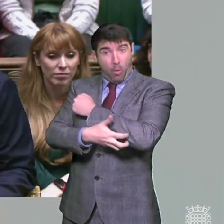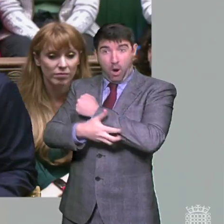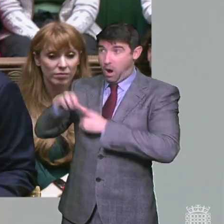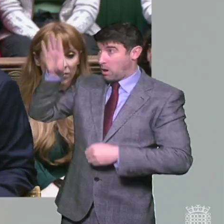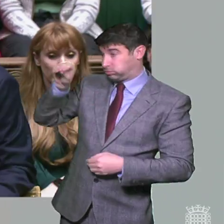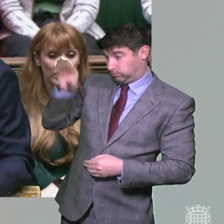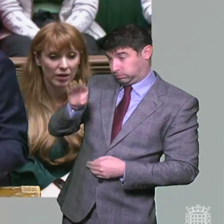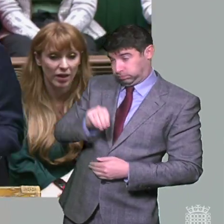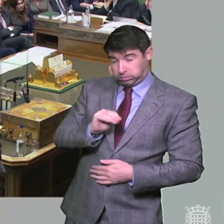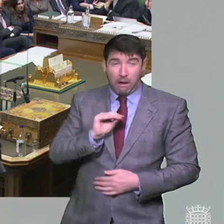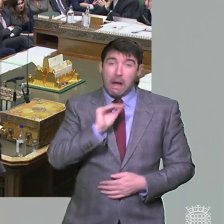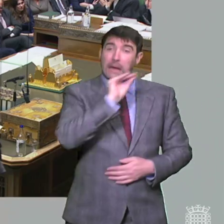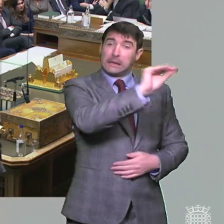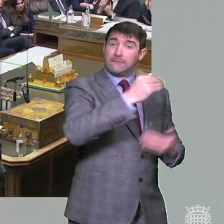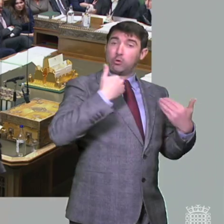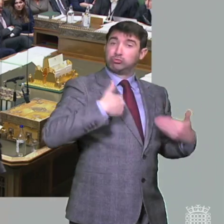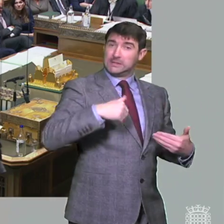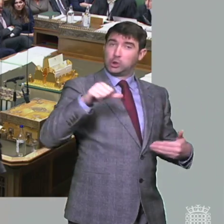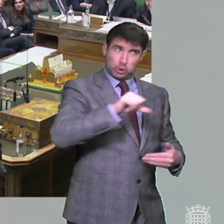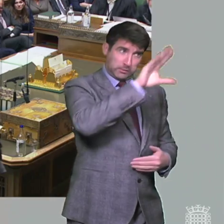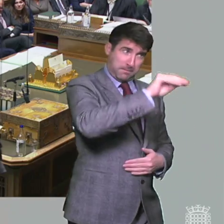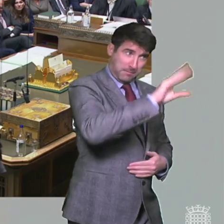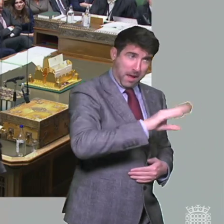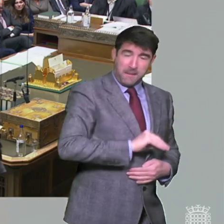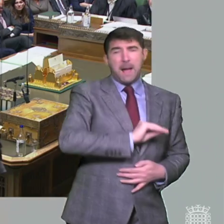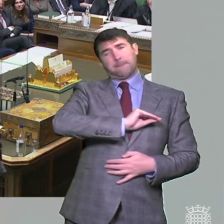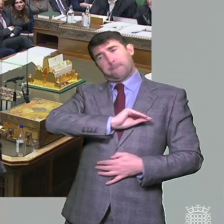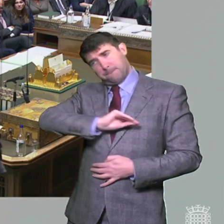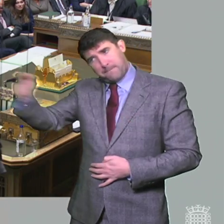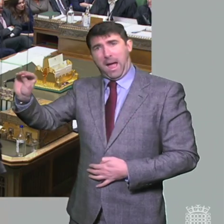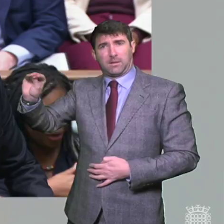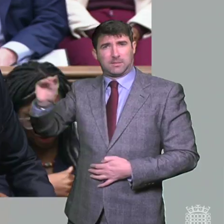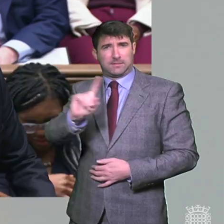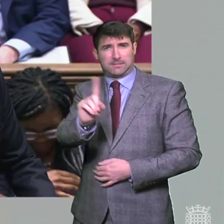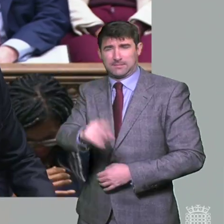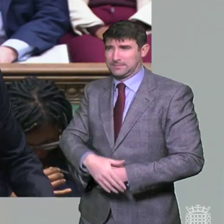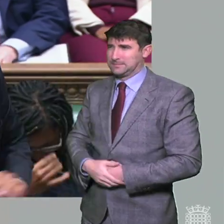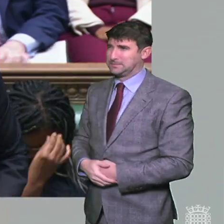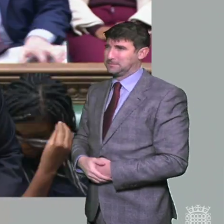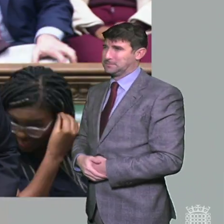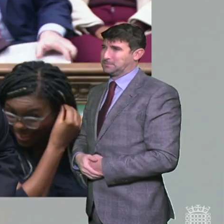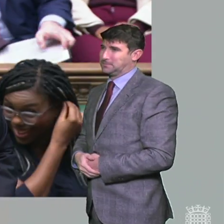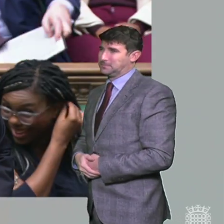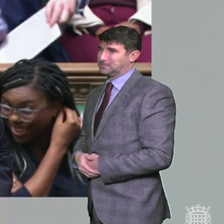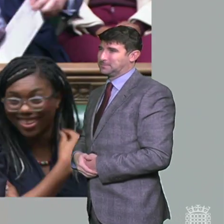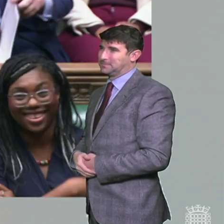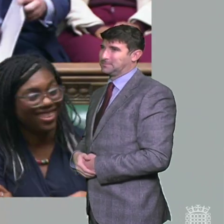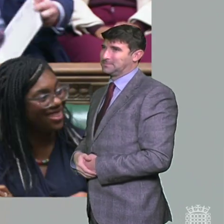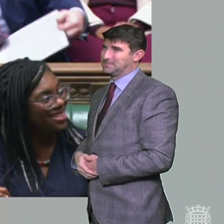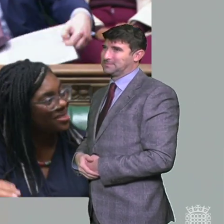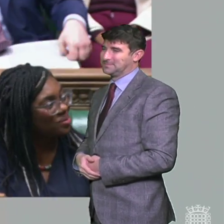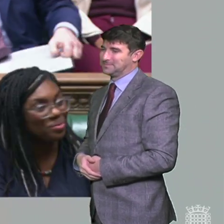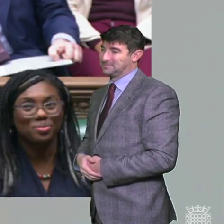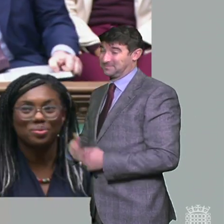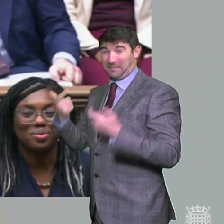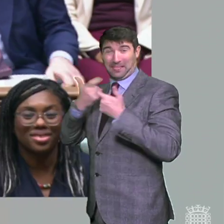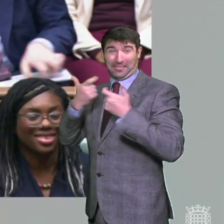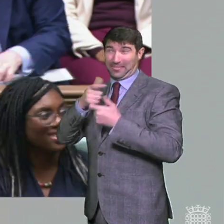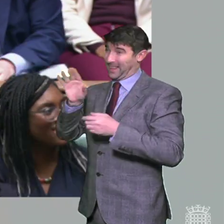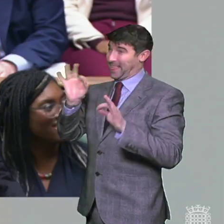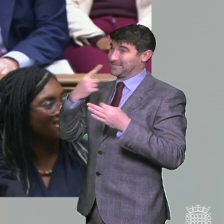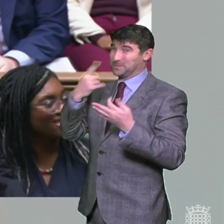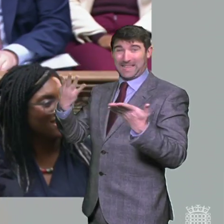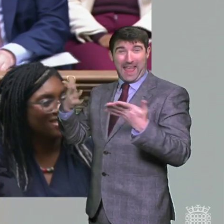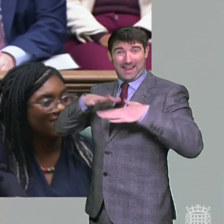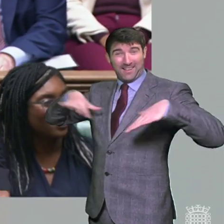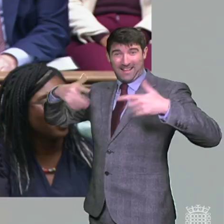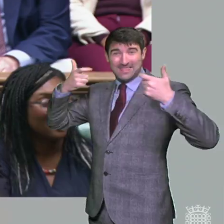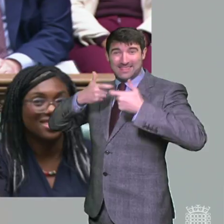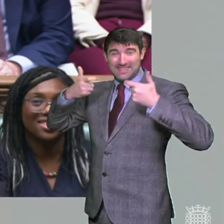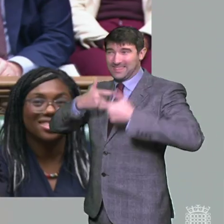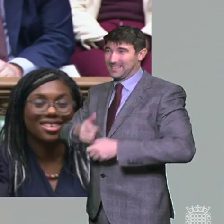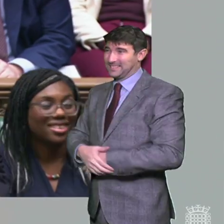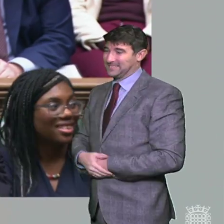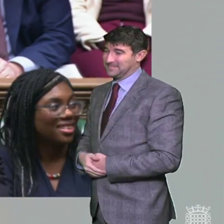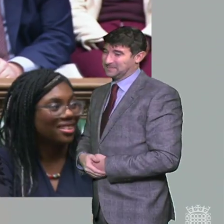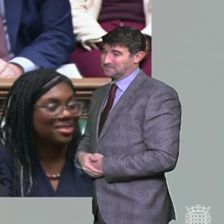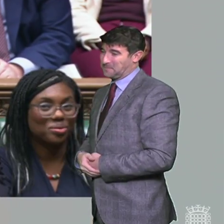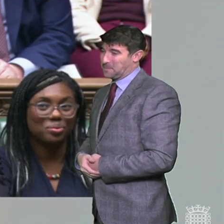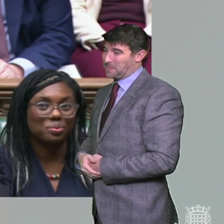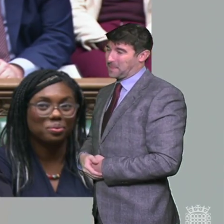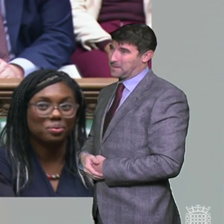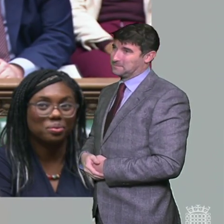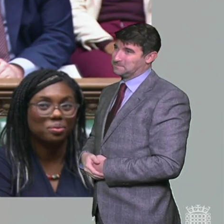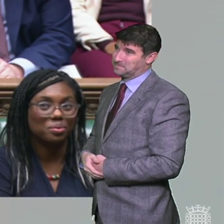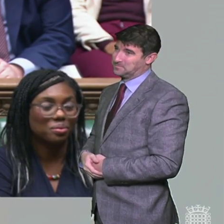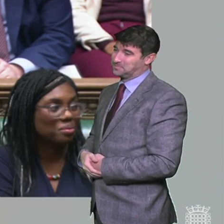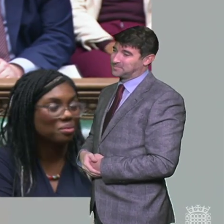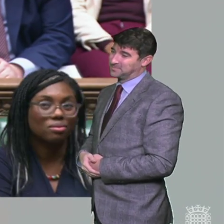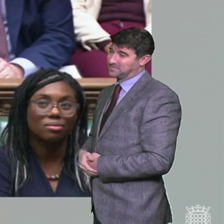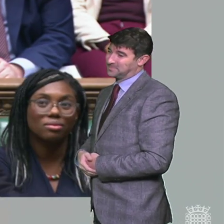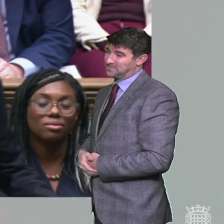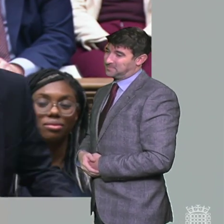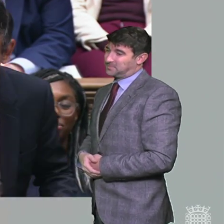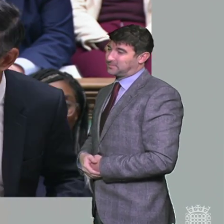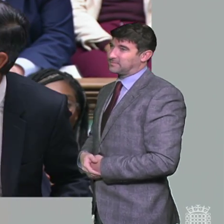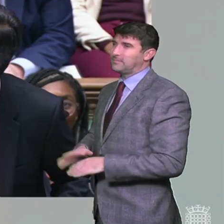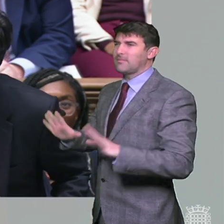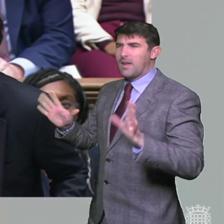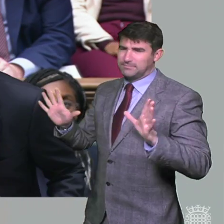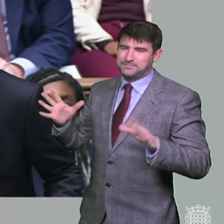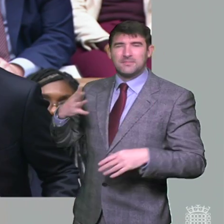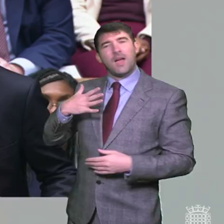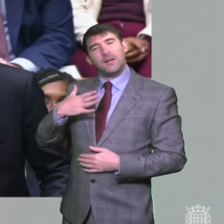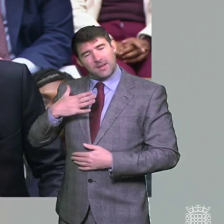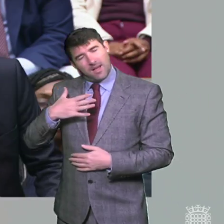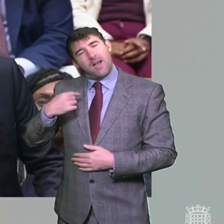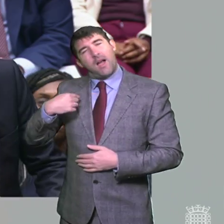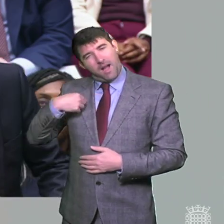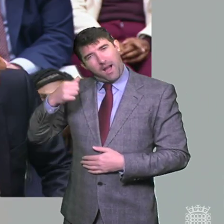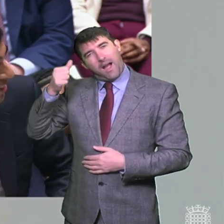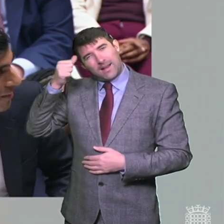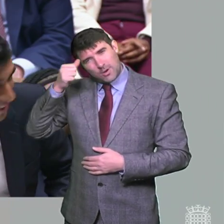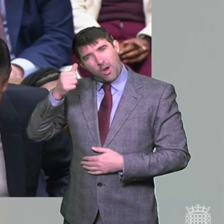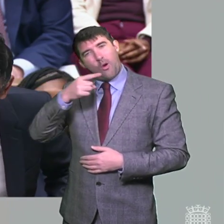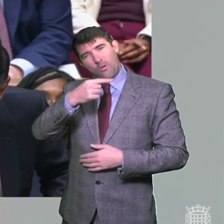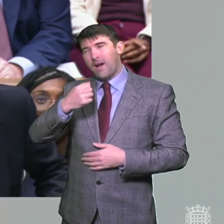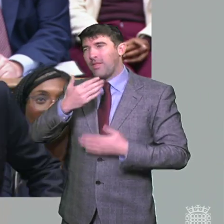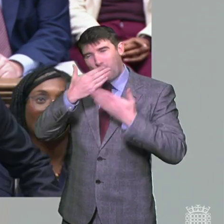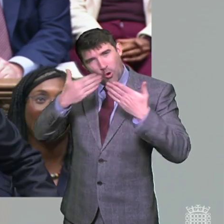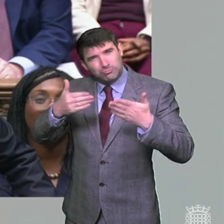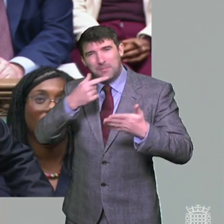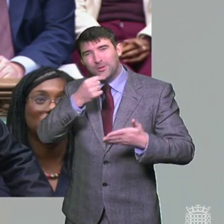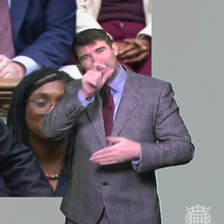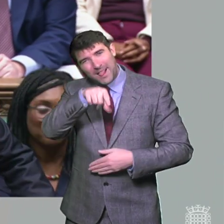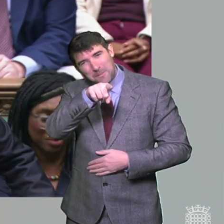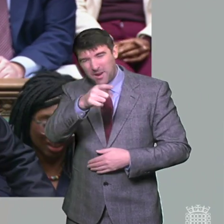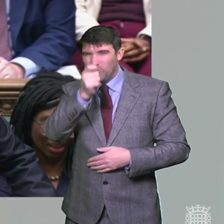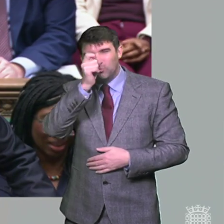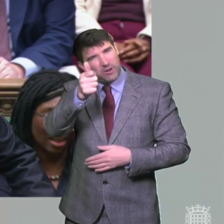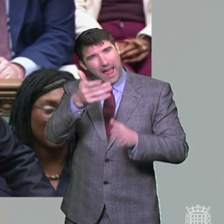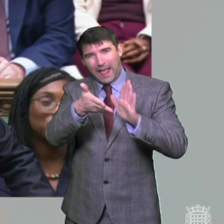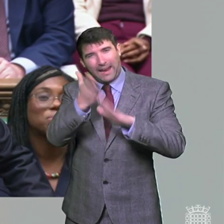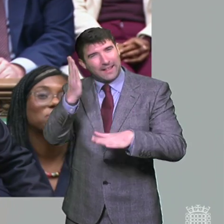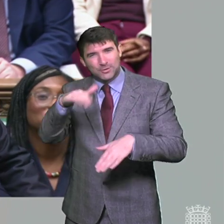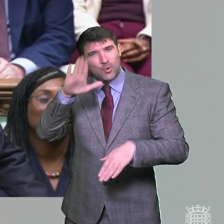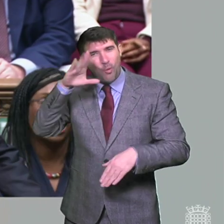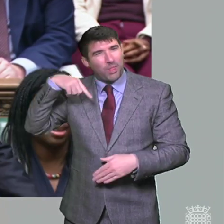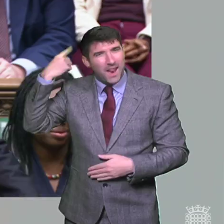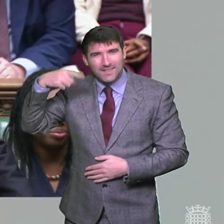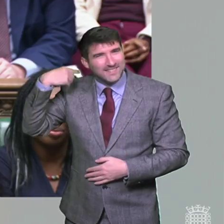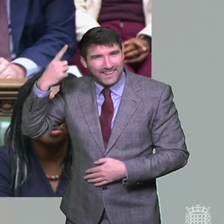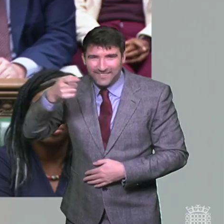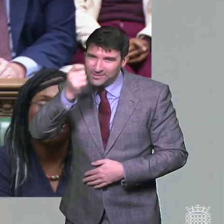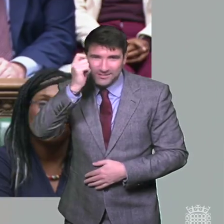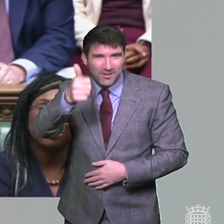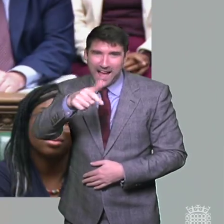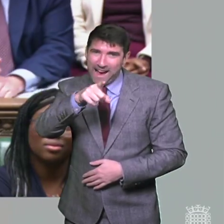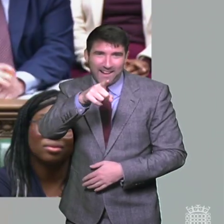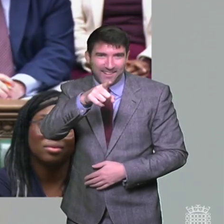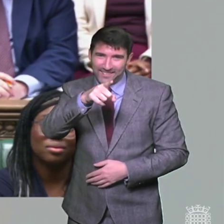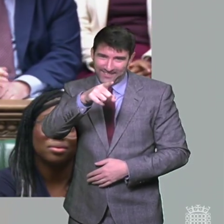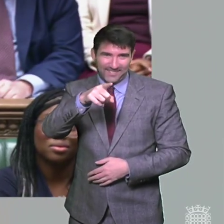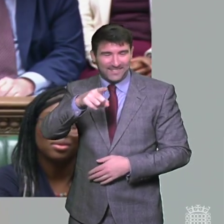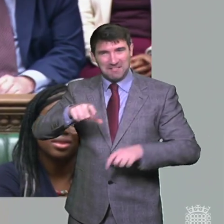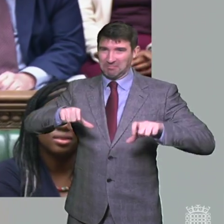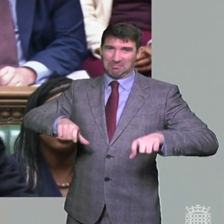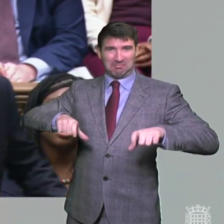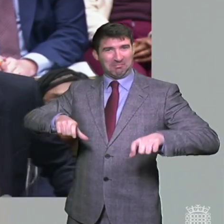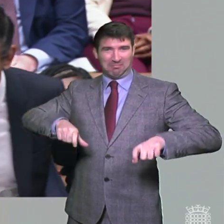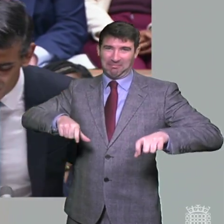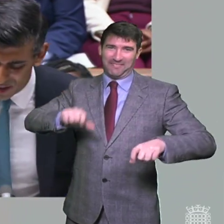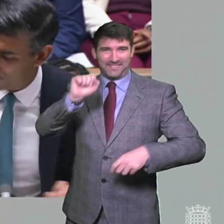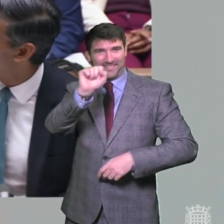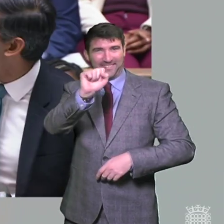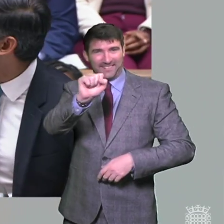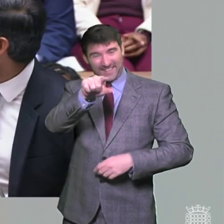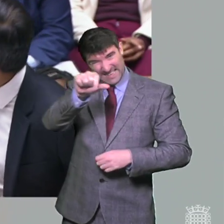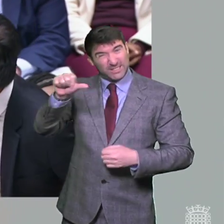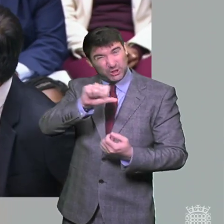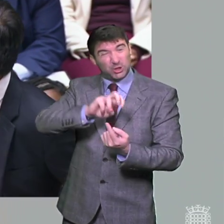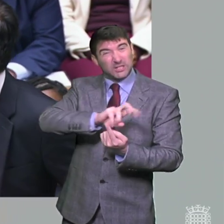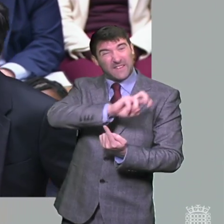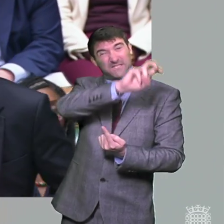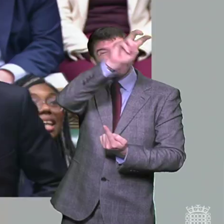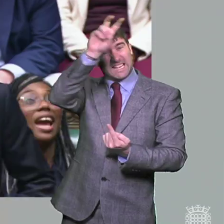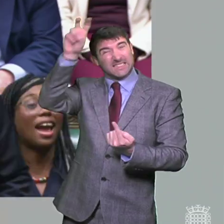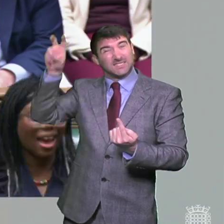I know the right honourable and learned Gentleman rarely leaves north London, but if he does, he will know that there are deprived areas in our rural communities, in our